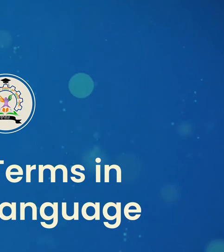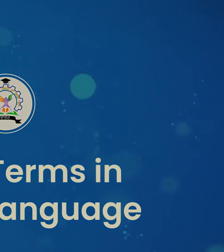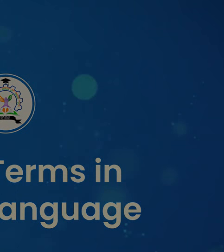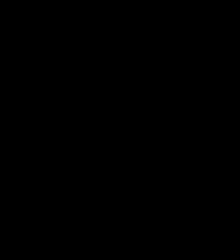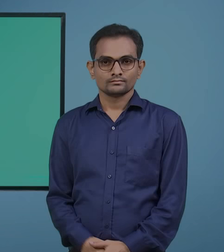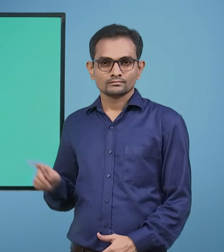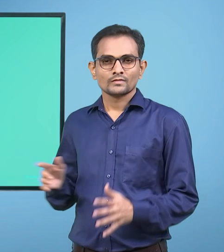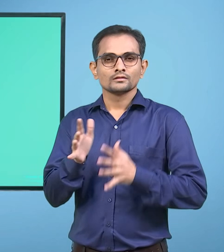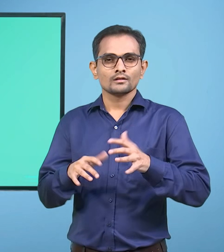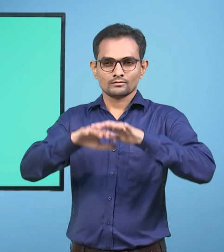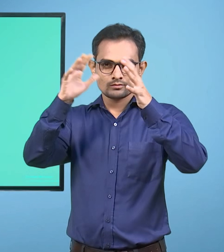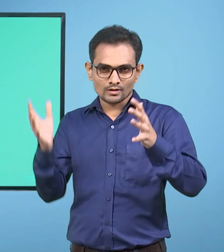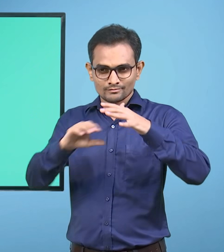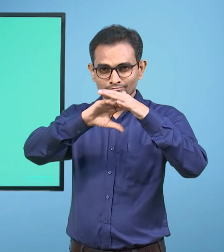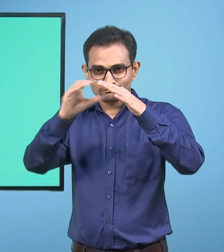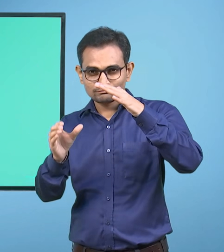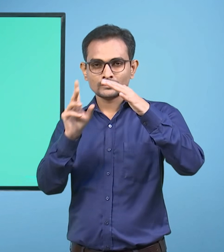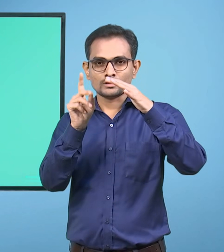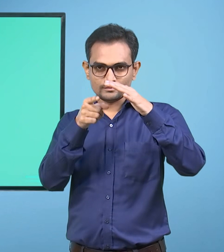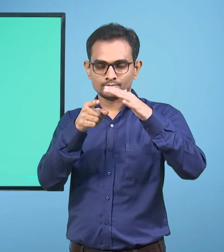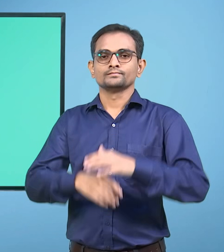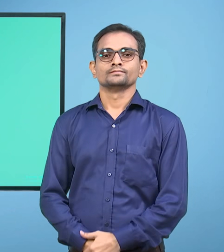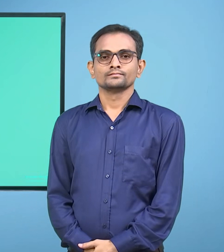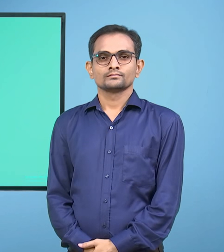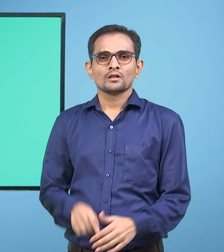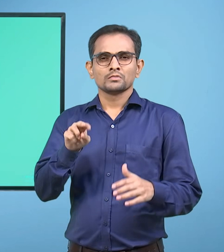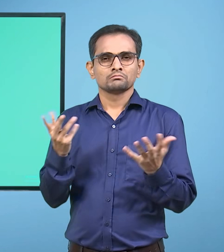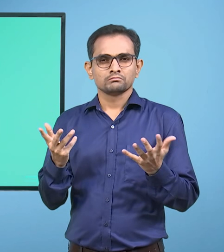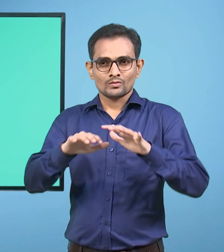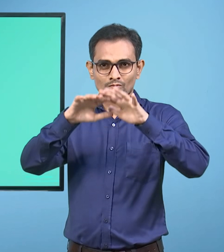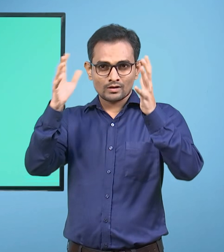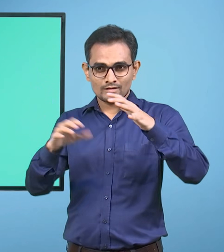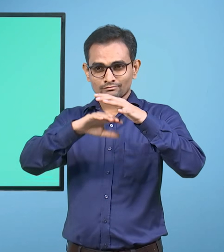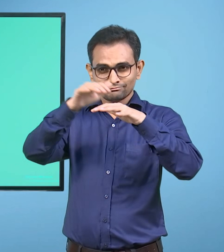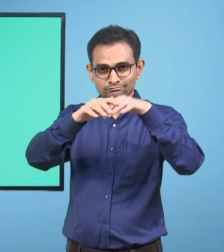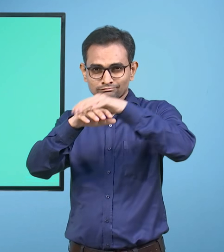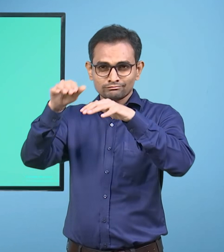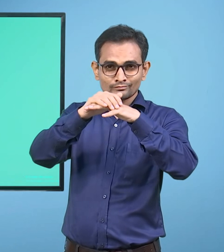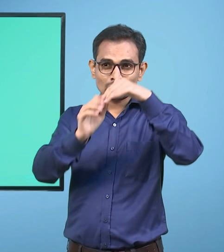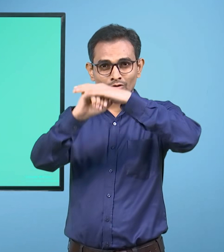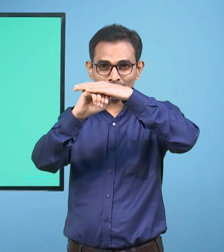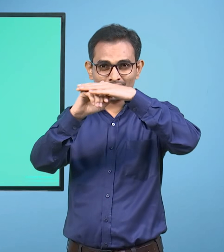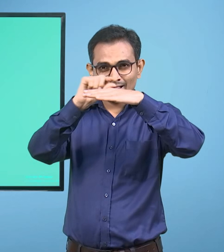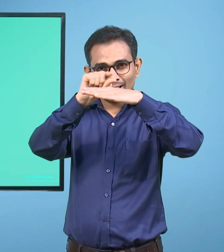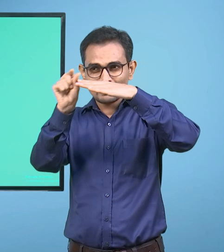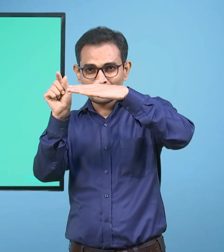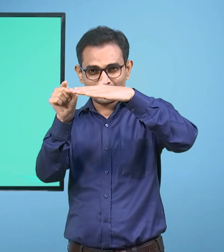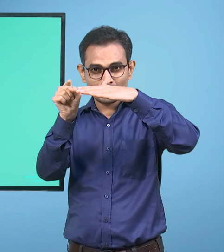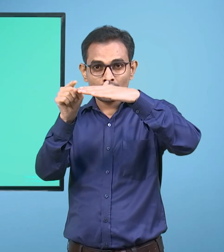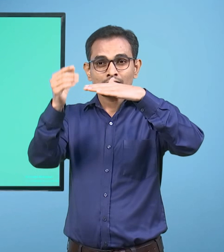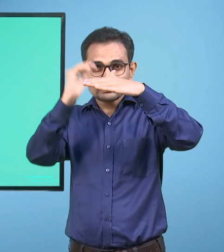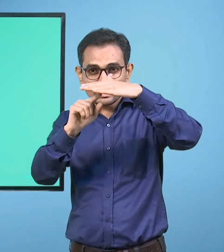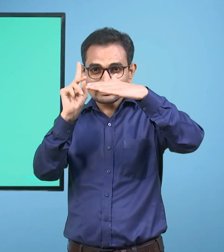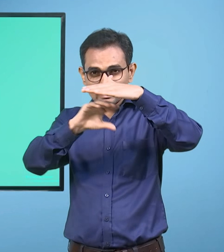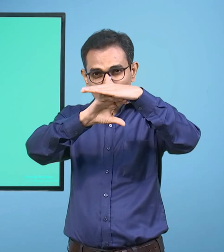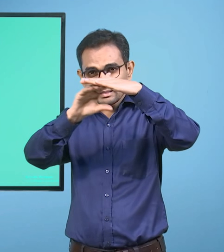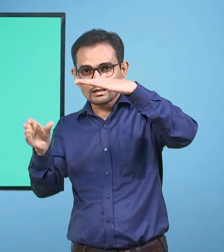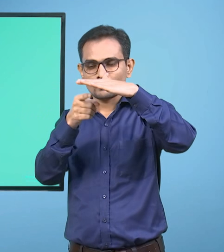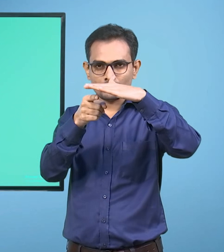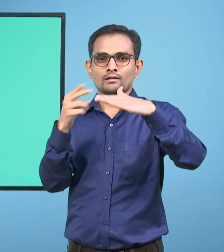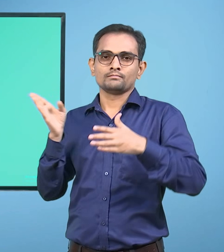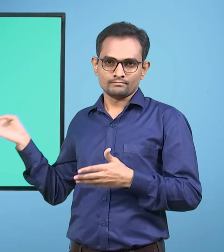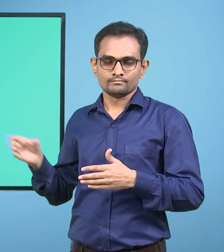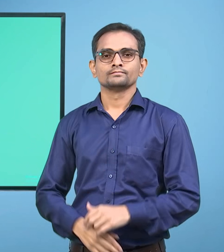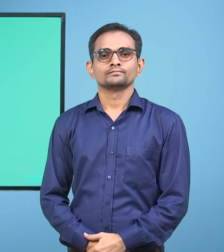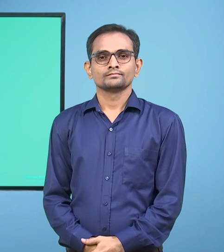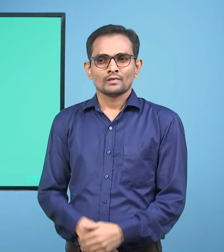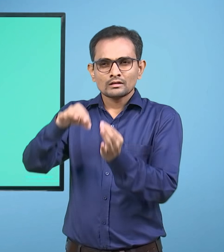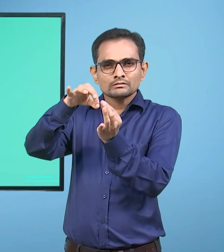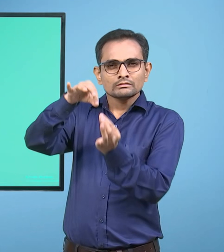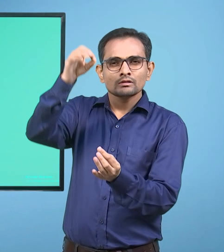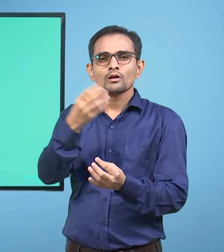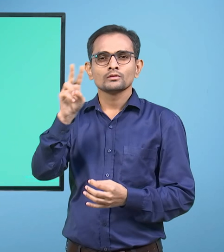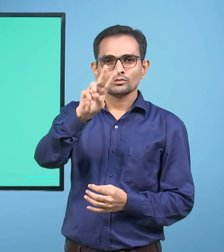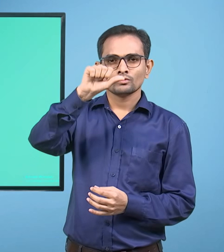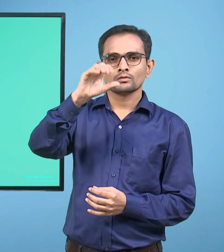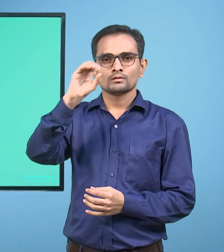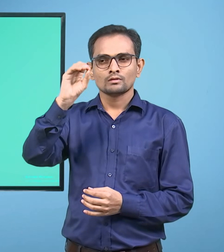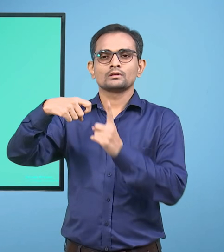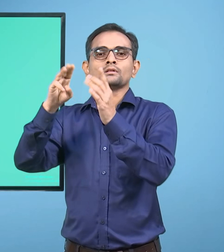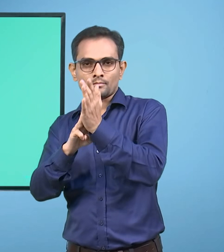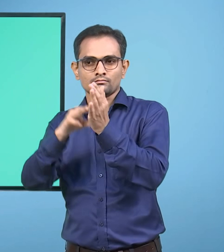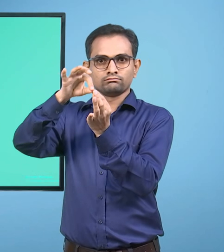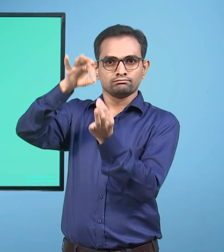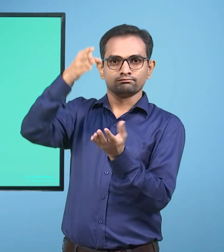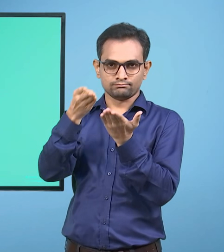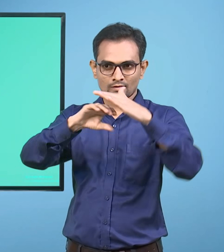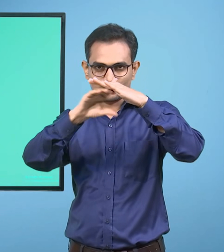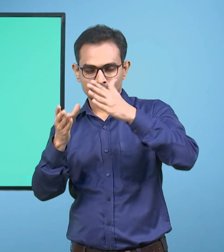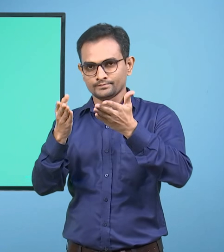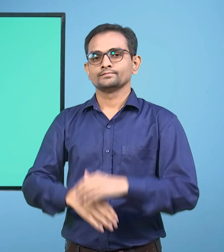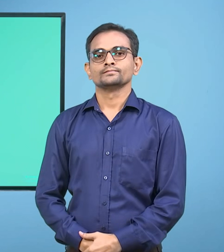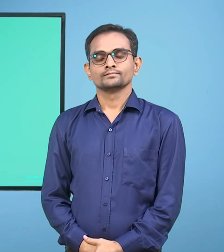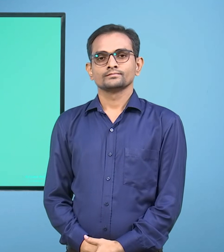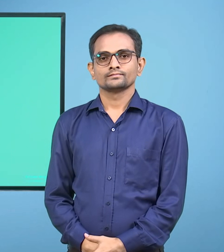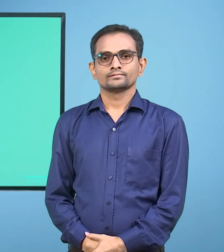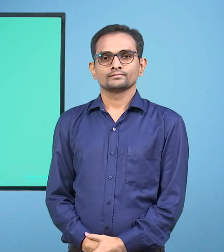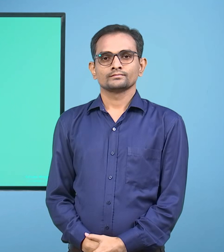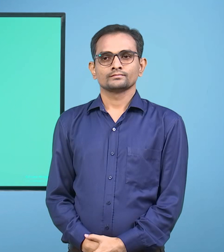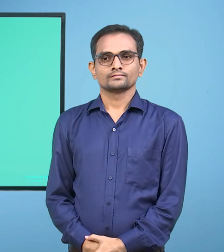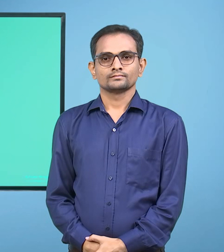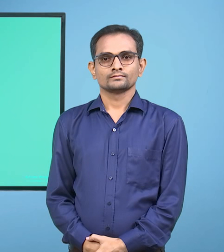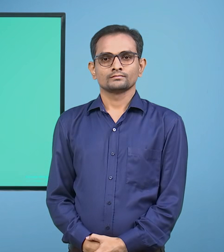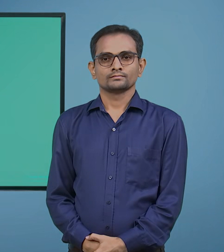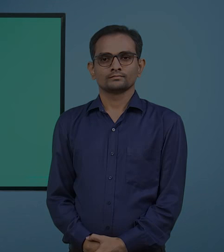Mantle The sign for mantle is as shown. The earth is made up of several concentric layers with one inside another. The uppermost layer is the crust. Just beneath the crust is the mantle which extends up to a depth of 2900 km. below the crust.